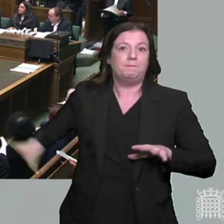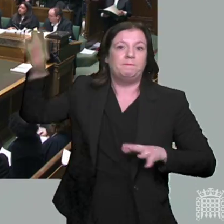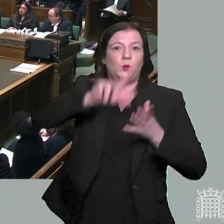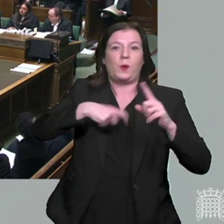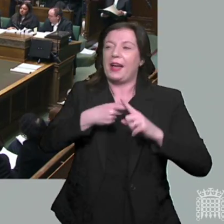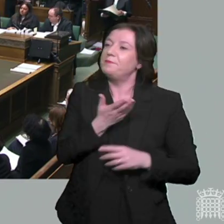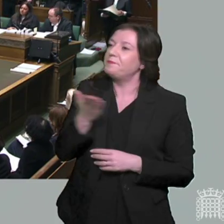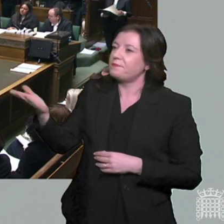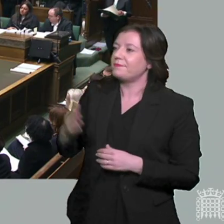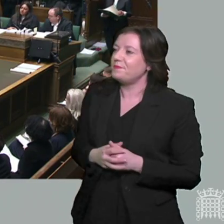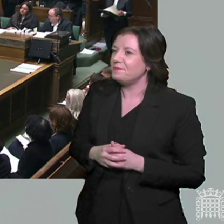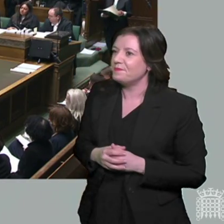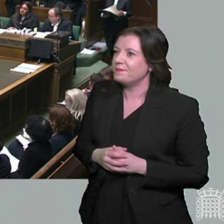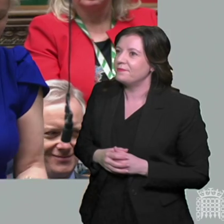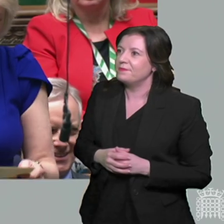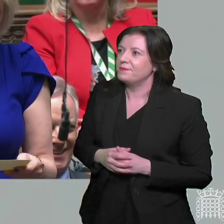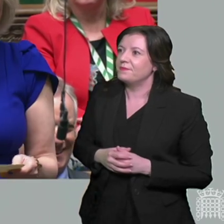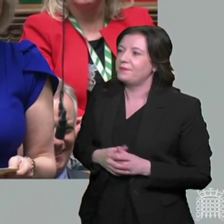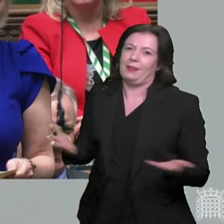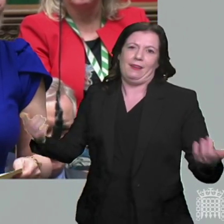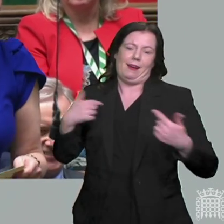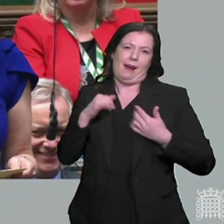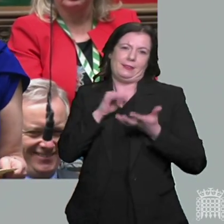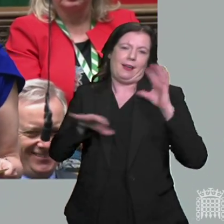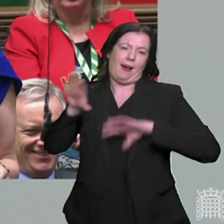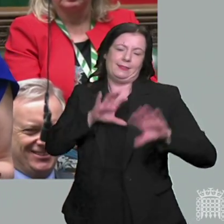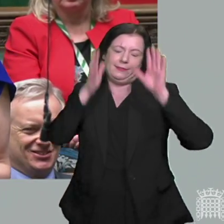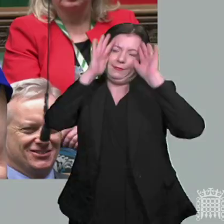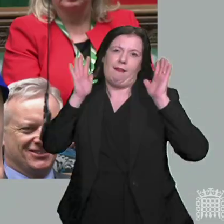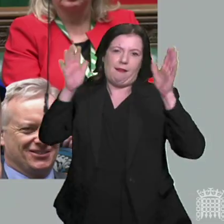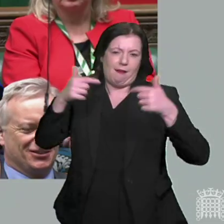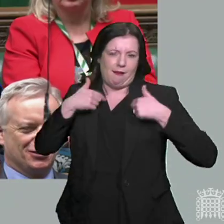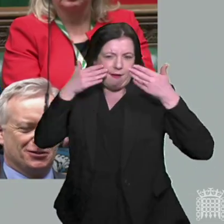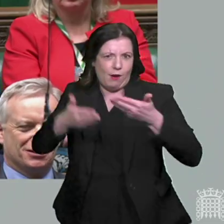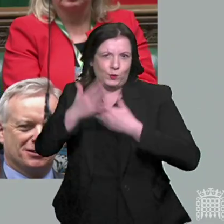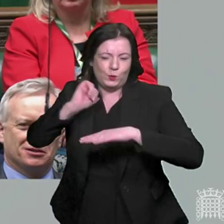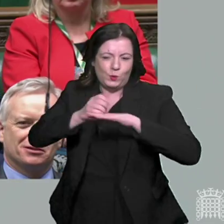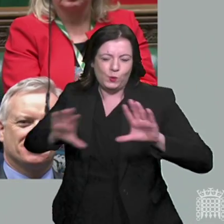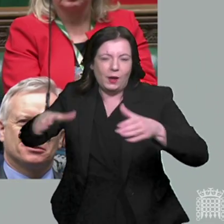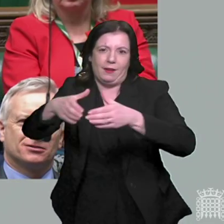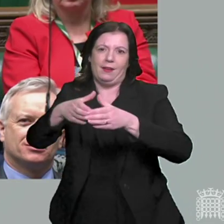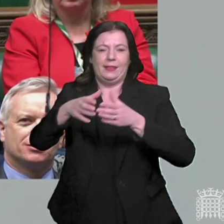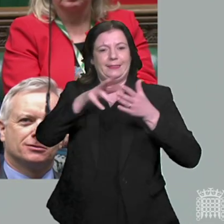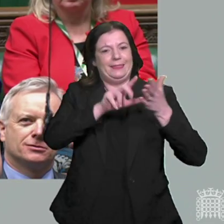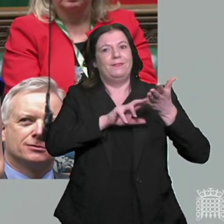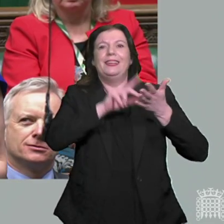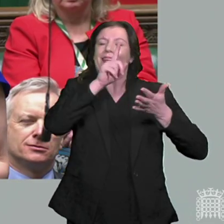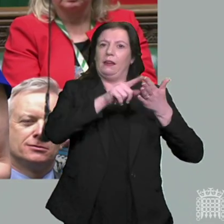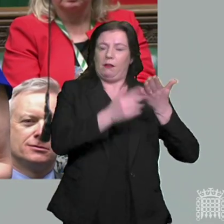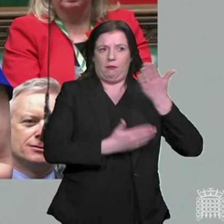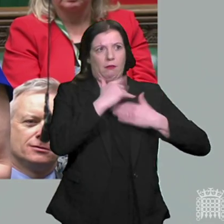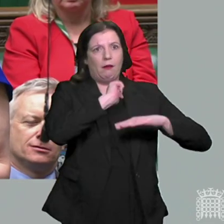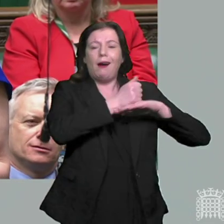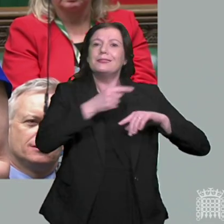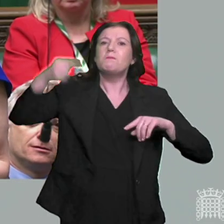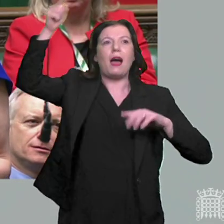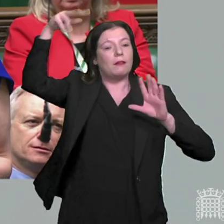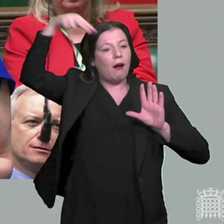As a science geek, I love this new Department. The Chelmsford-based company Teledyne e2v is the world leader in space imaging.